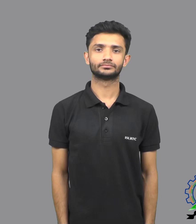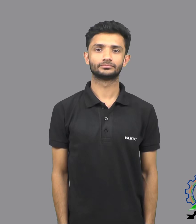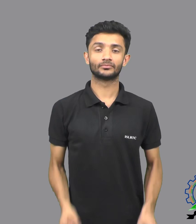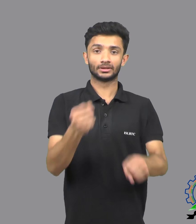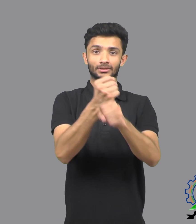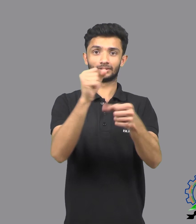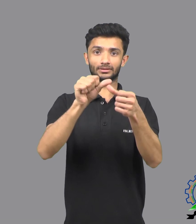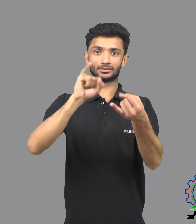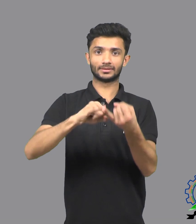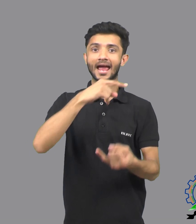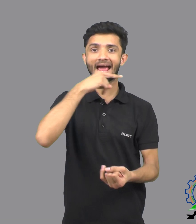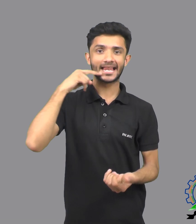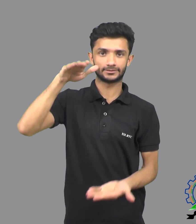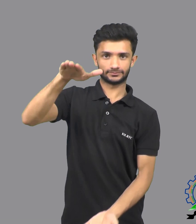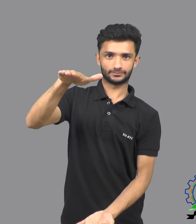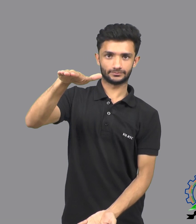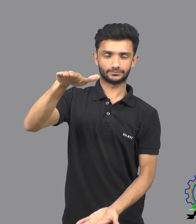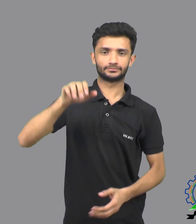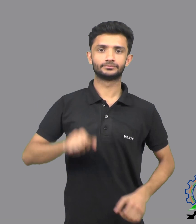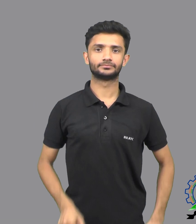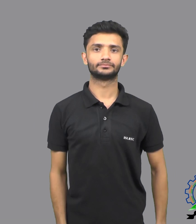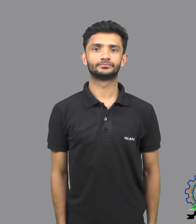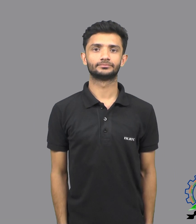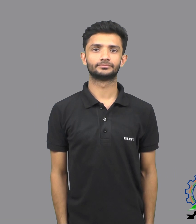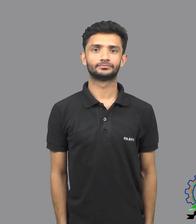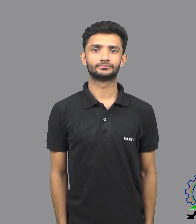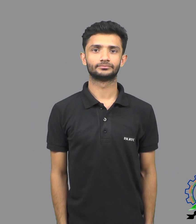Cylinder